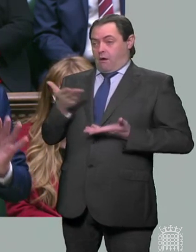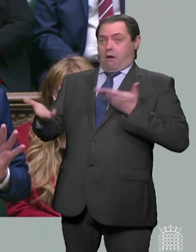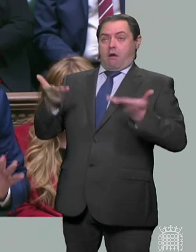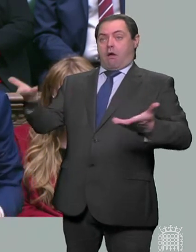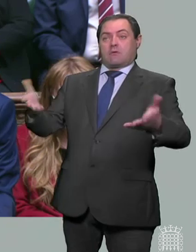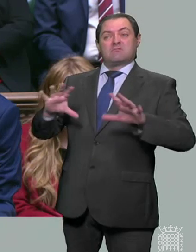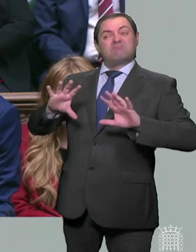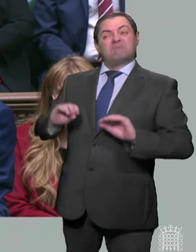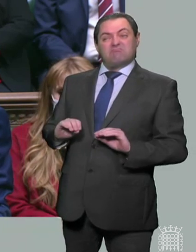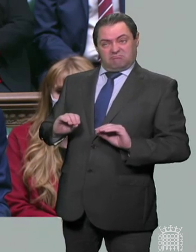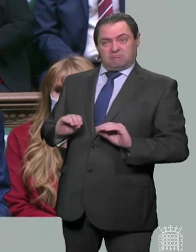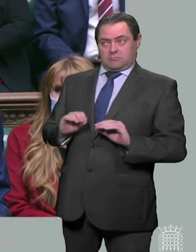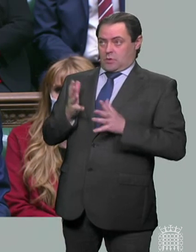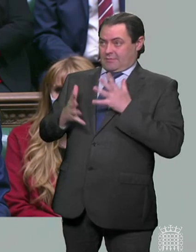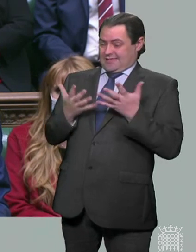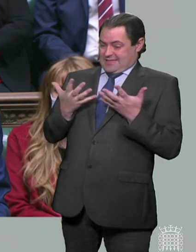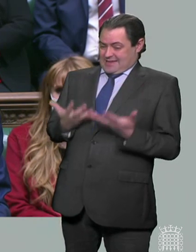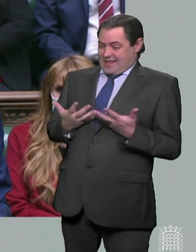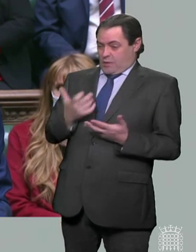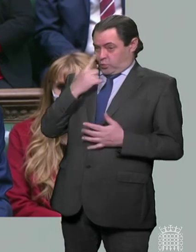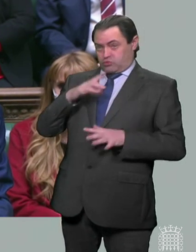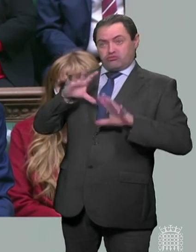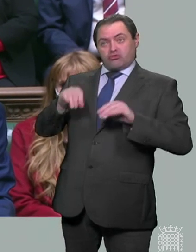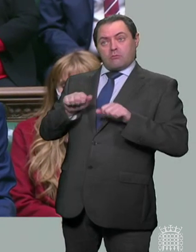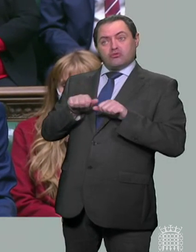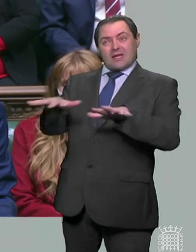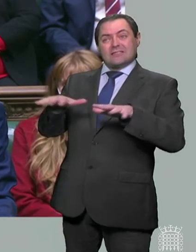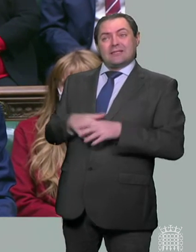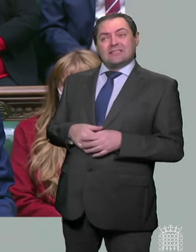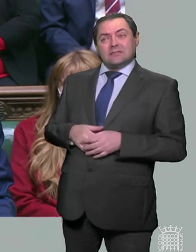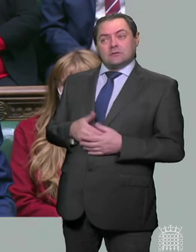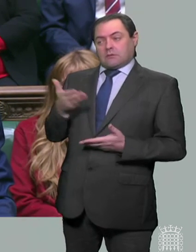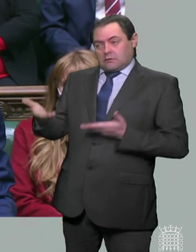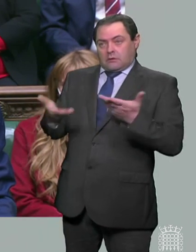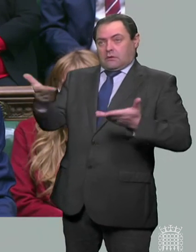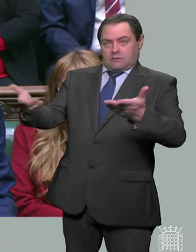It is within our hands to end new transmissions in the UK this decade.